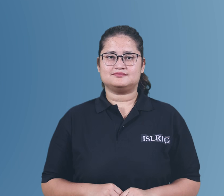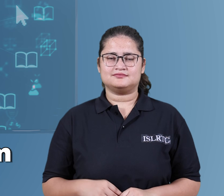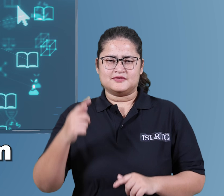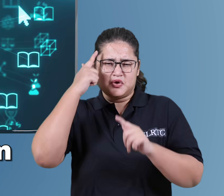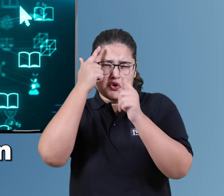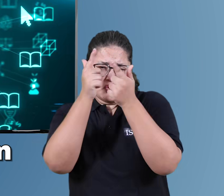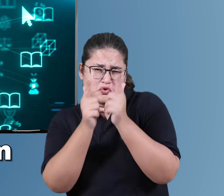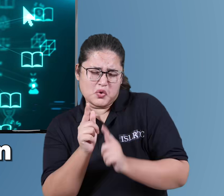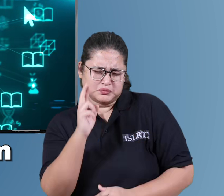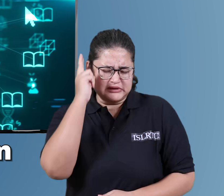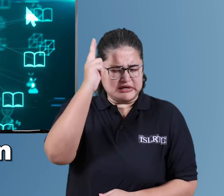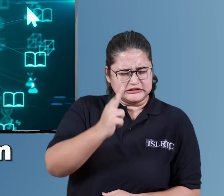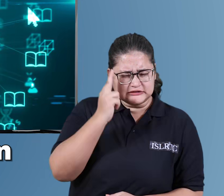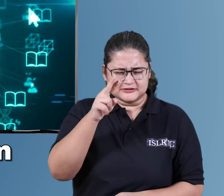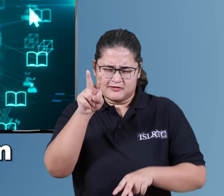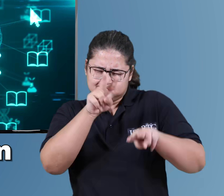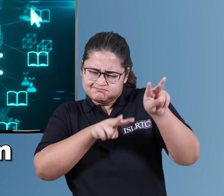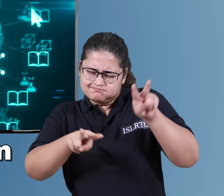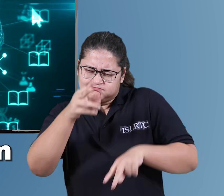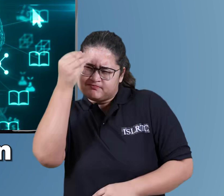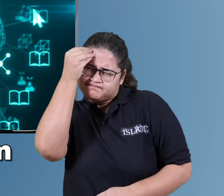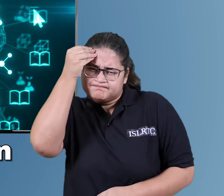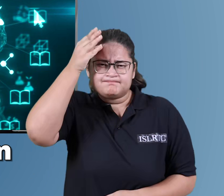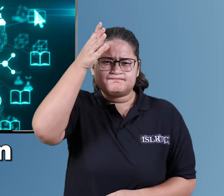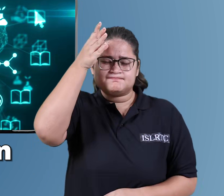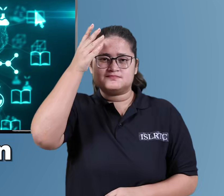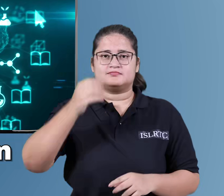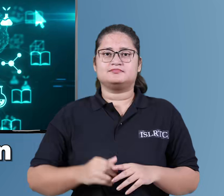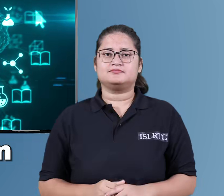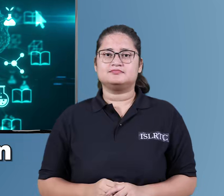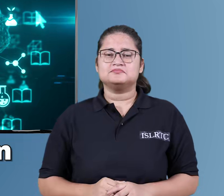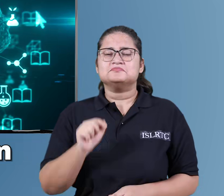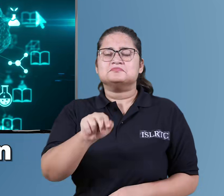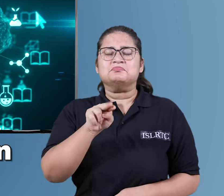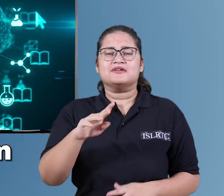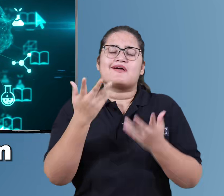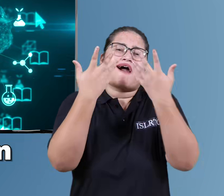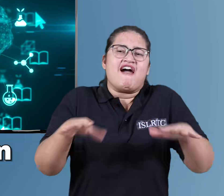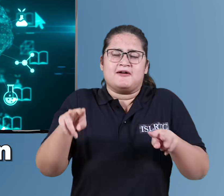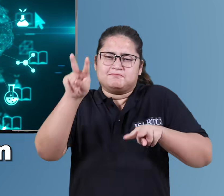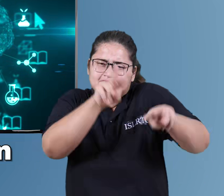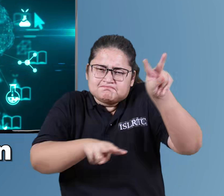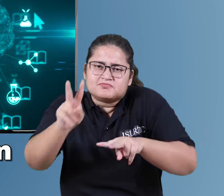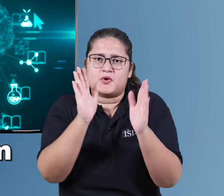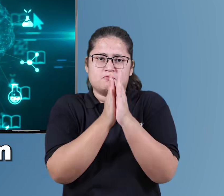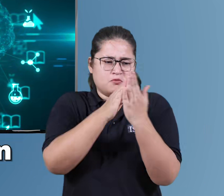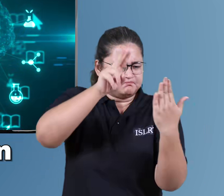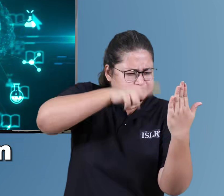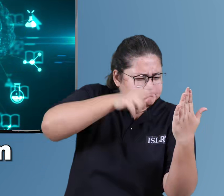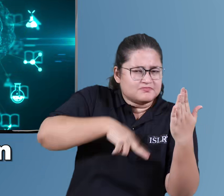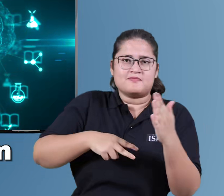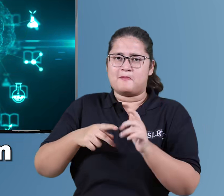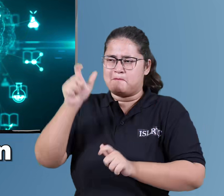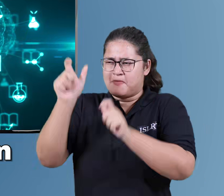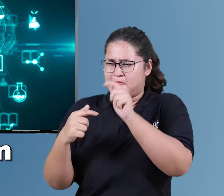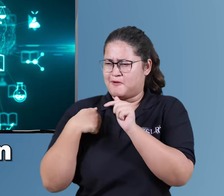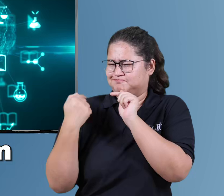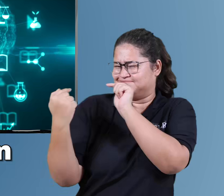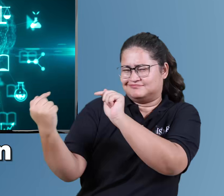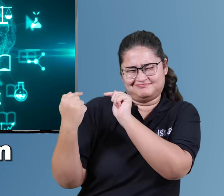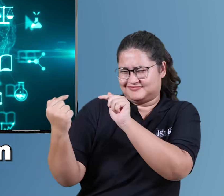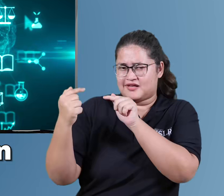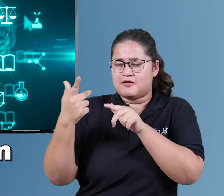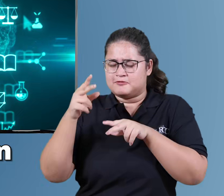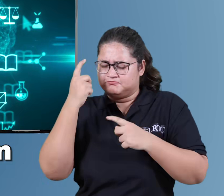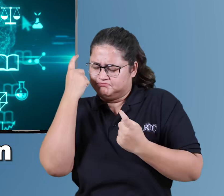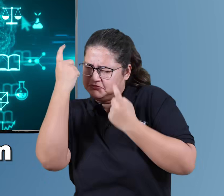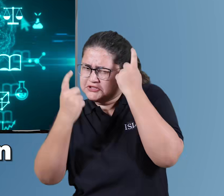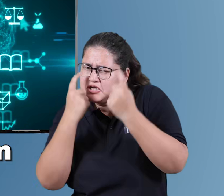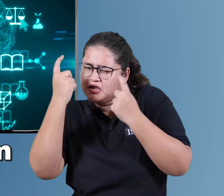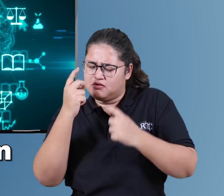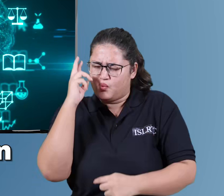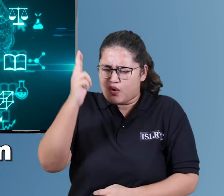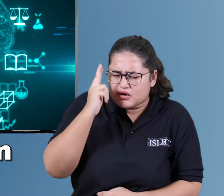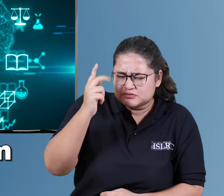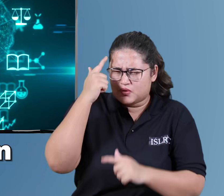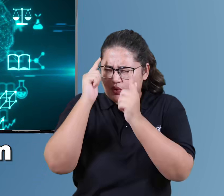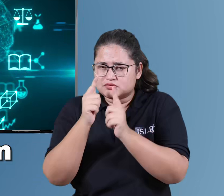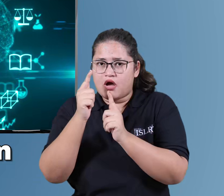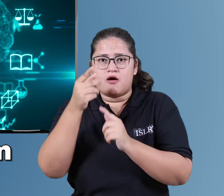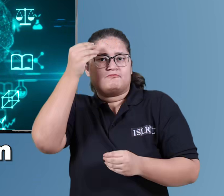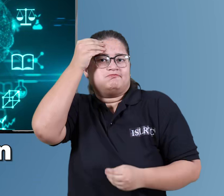Rationalism Rationalism is the belief that reason and logical thinking are the main sources of knowledge.